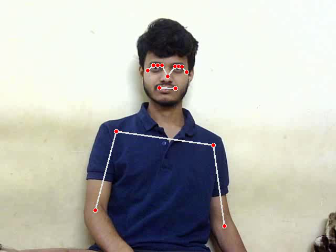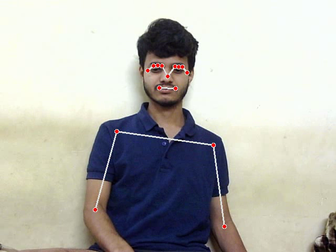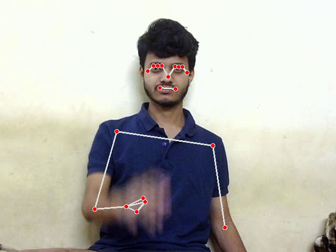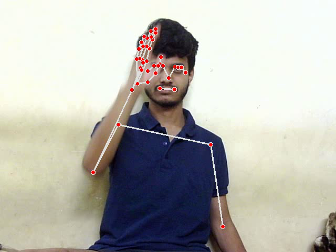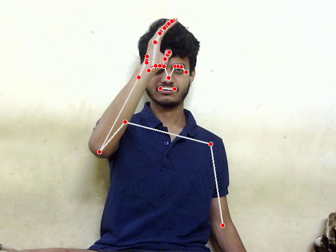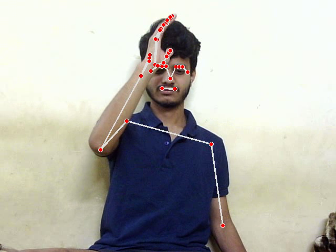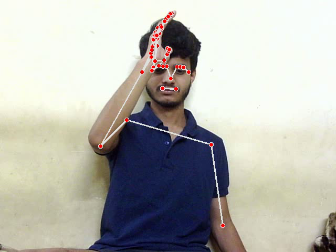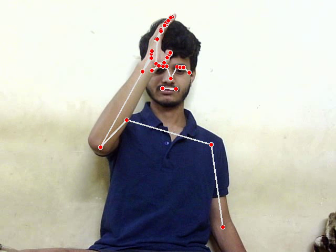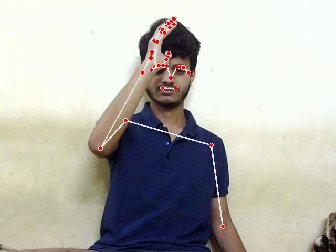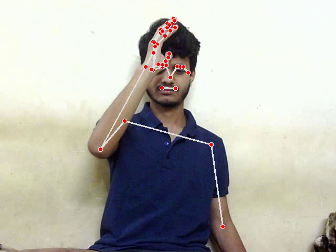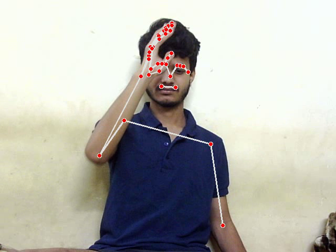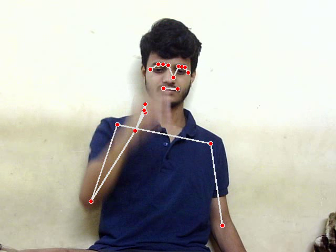father